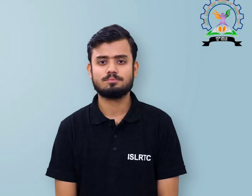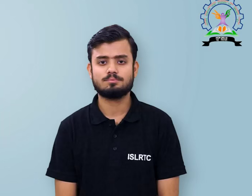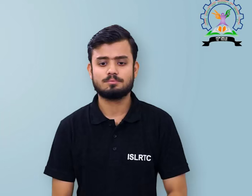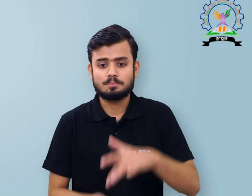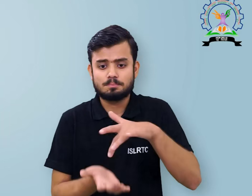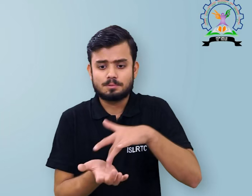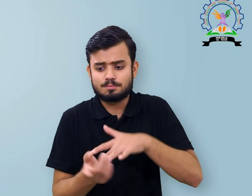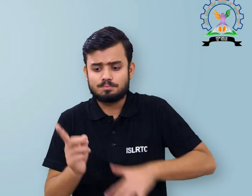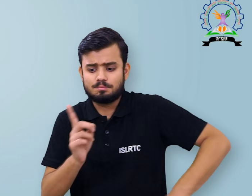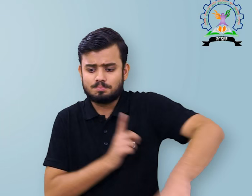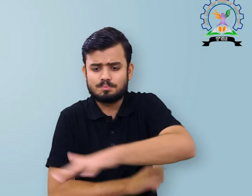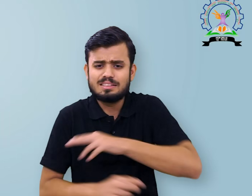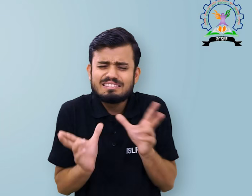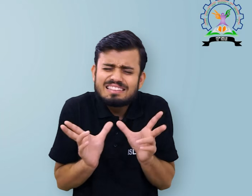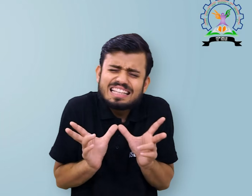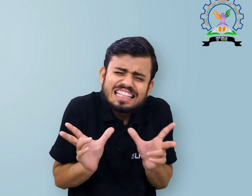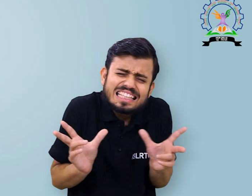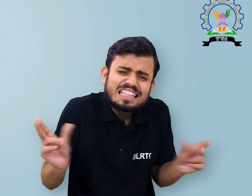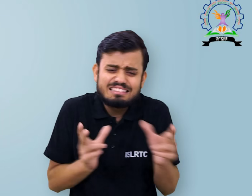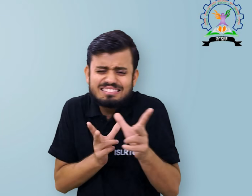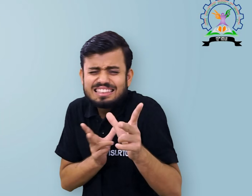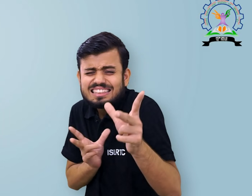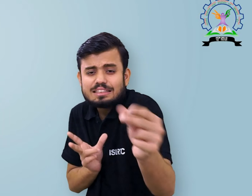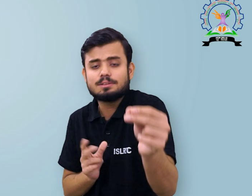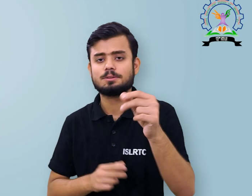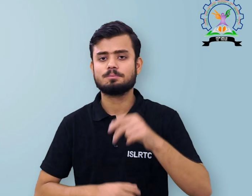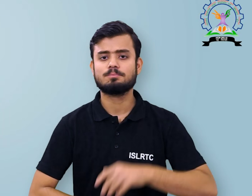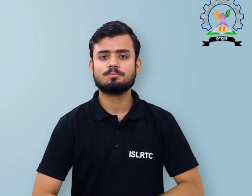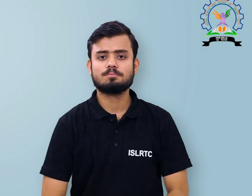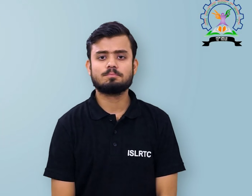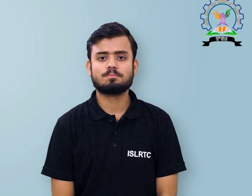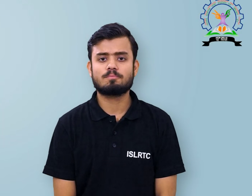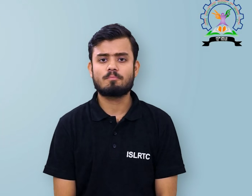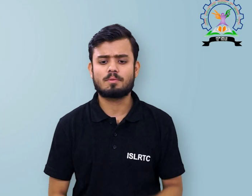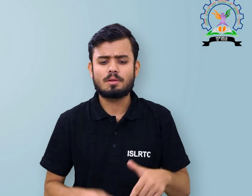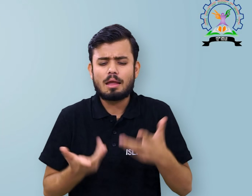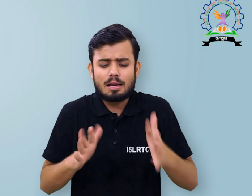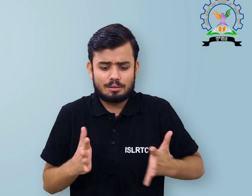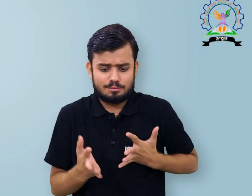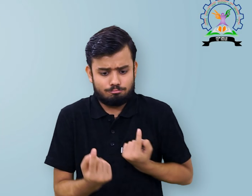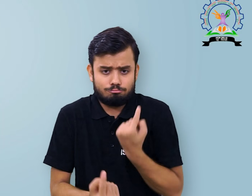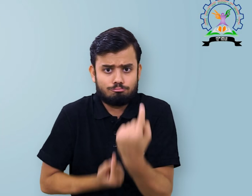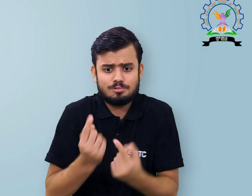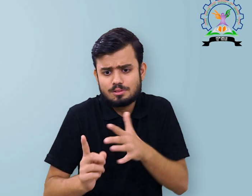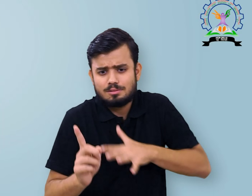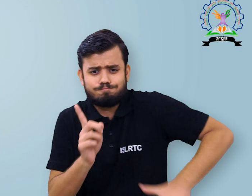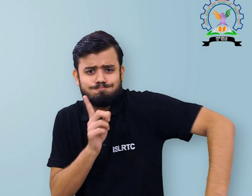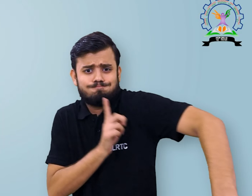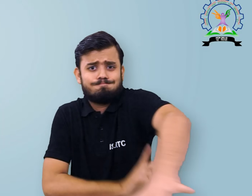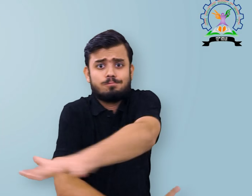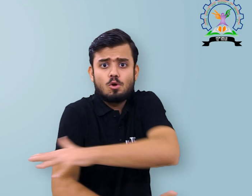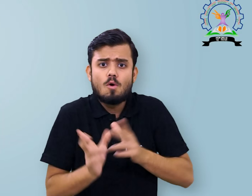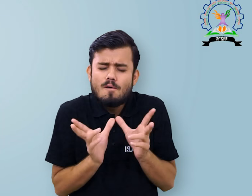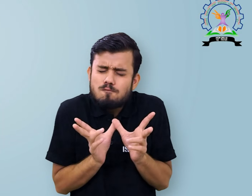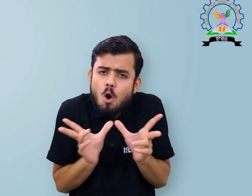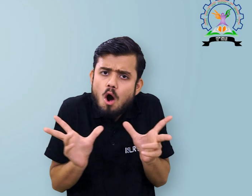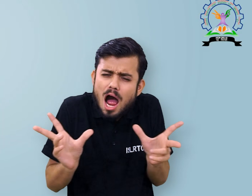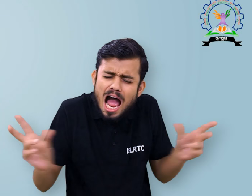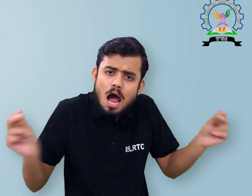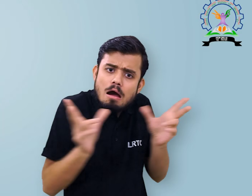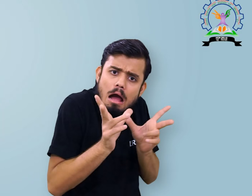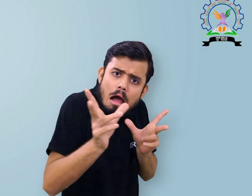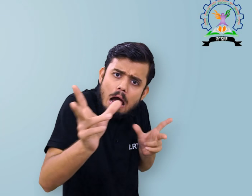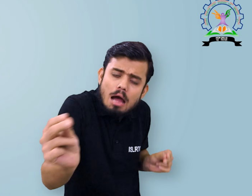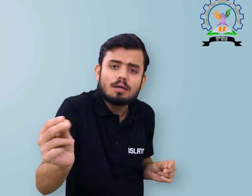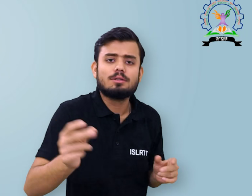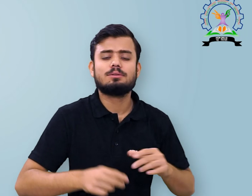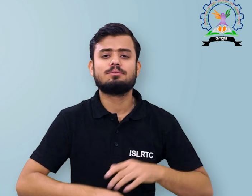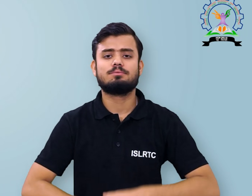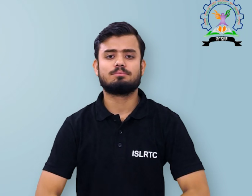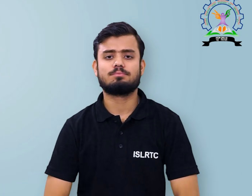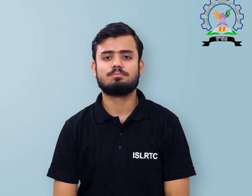Expanse A wide continuous area.